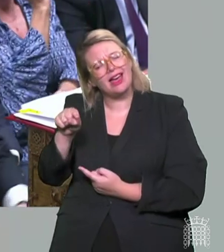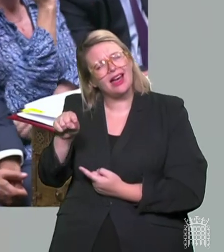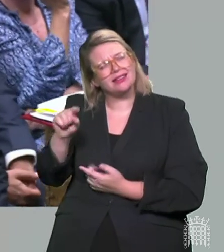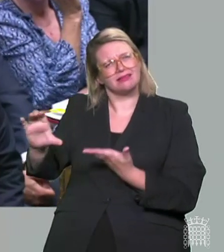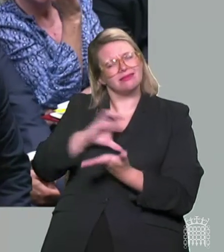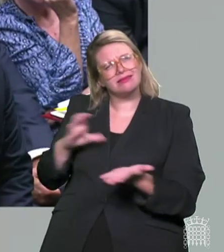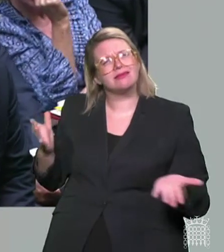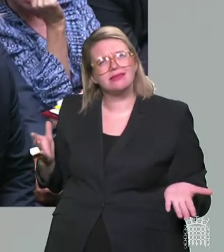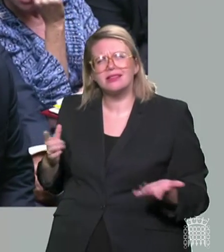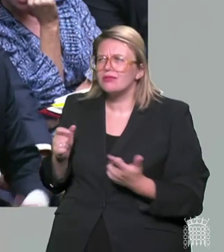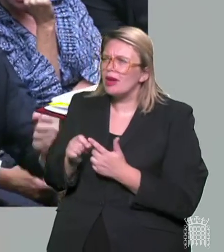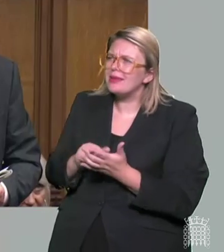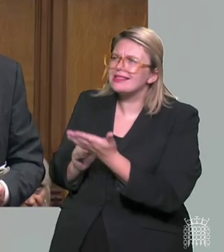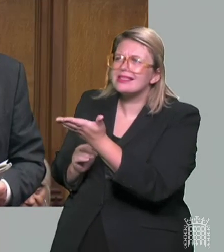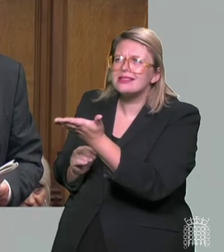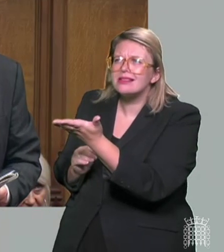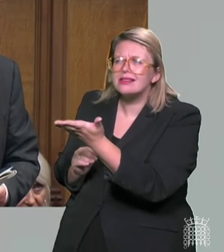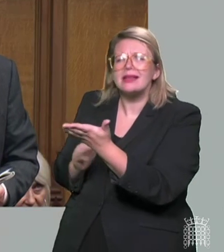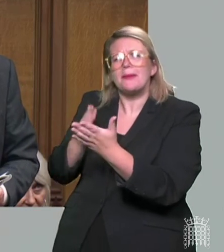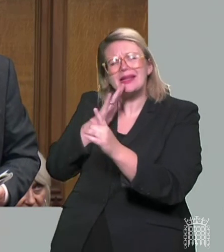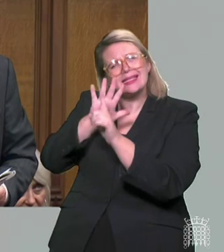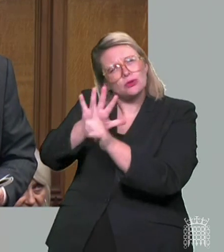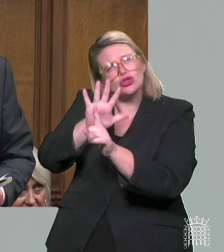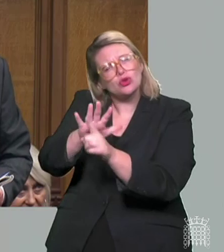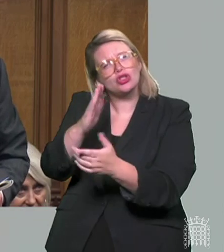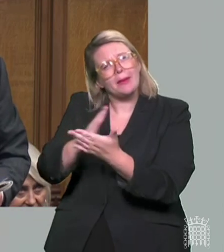Prime Minister, give him a nudge.